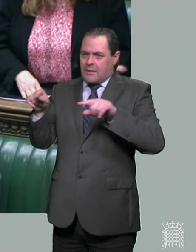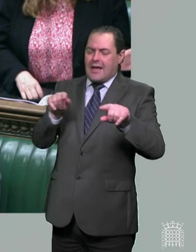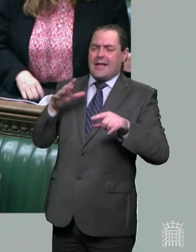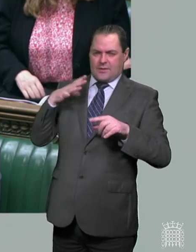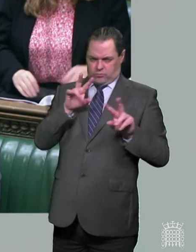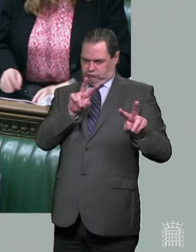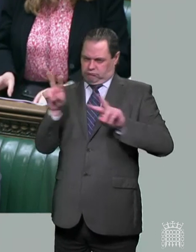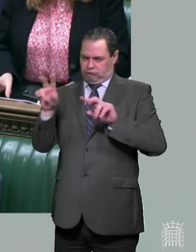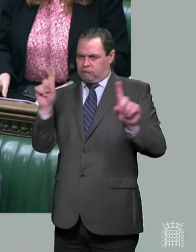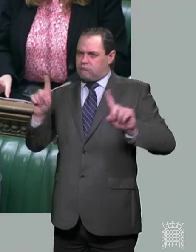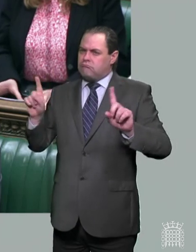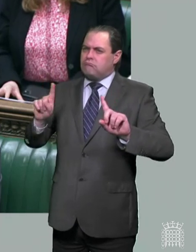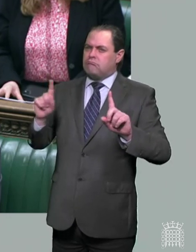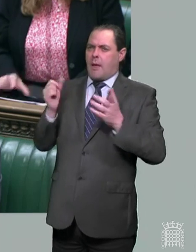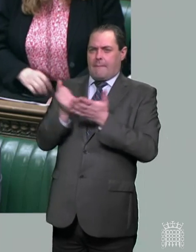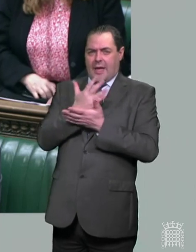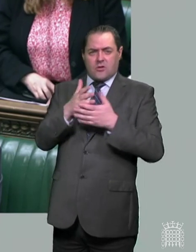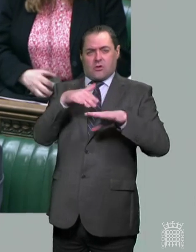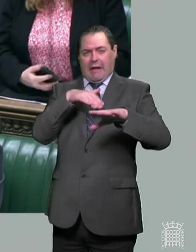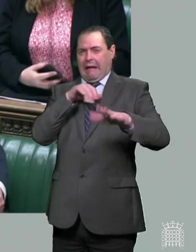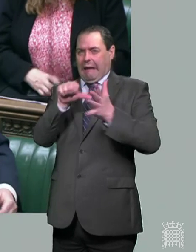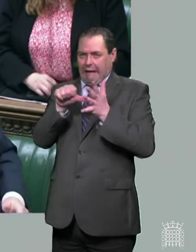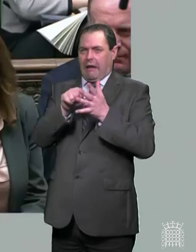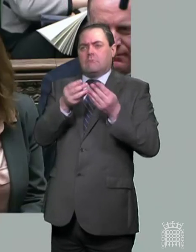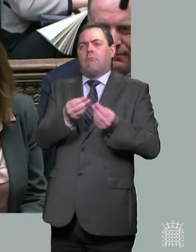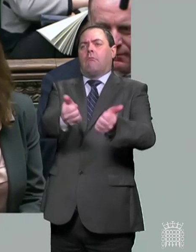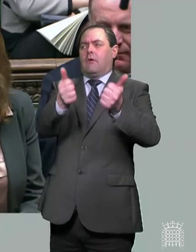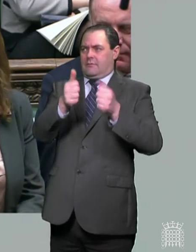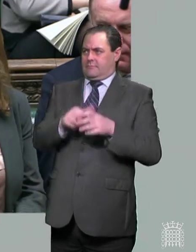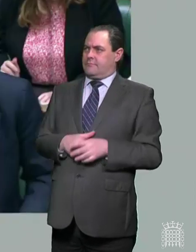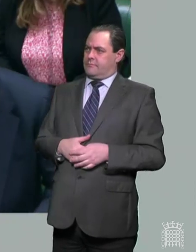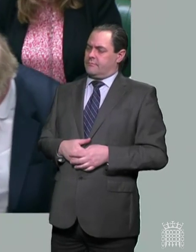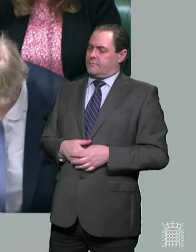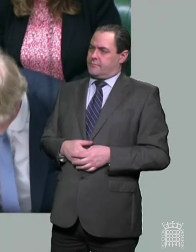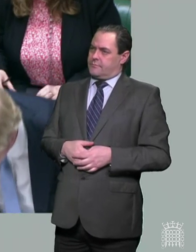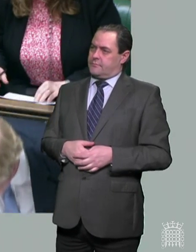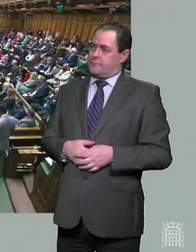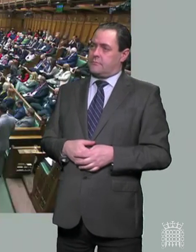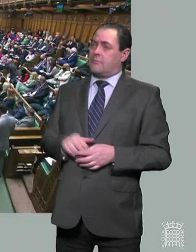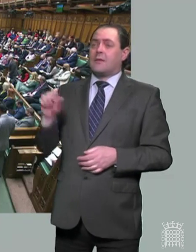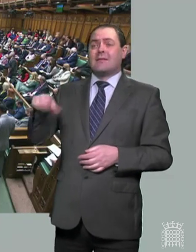We need to ensure that we clear bottlenecks everywhere in our system and that is what we will do.